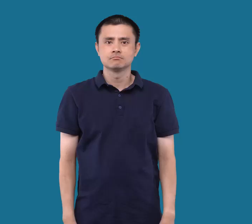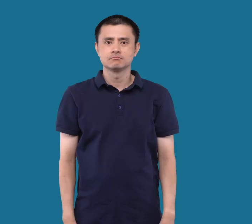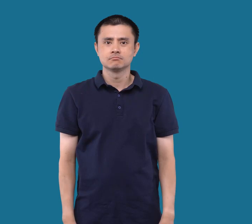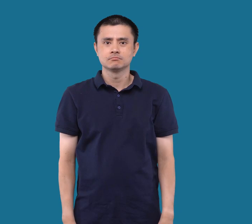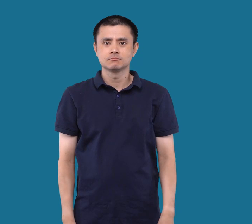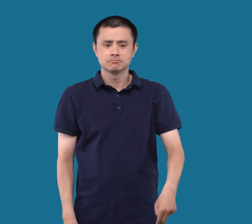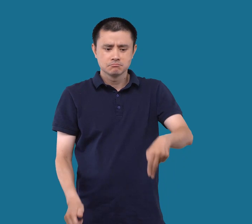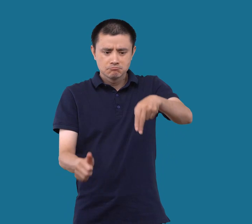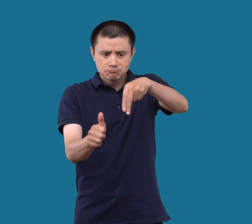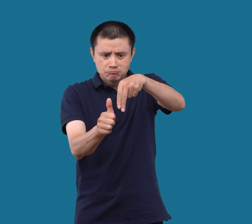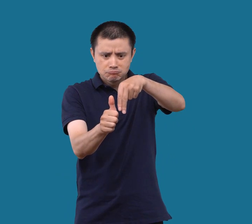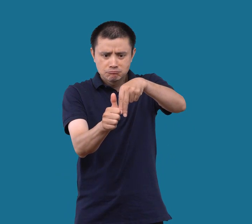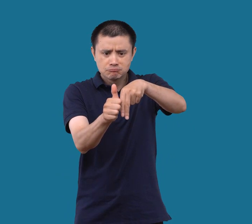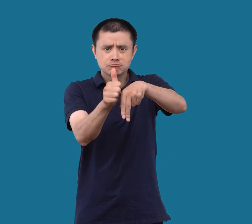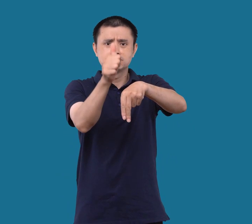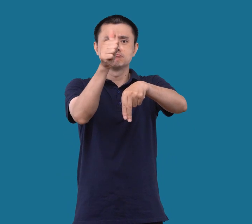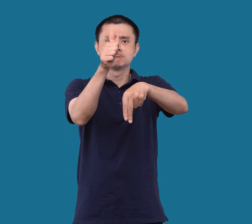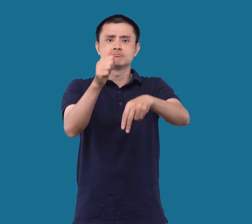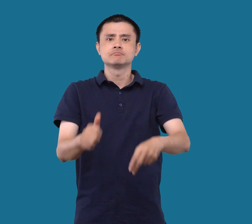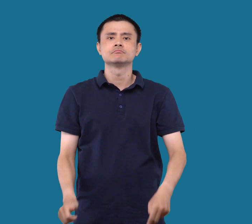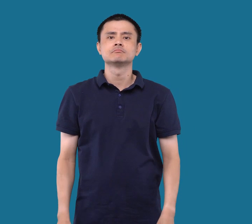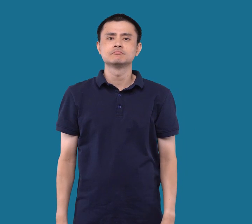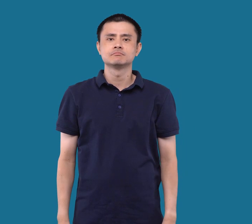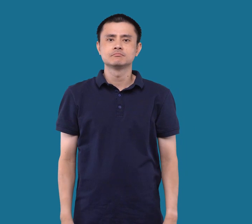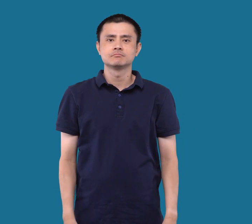danh dự